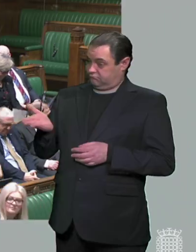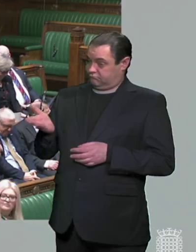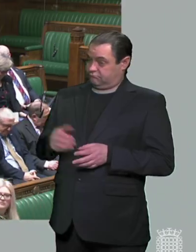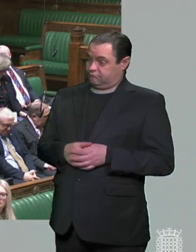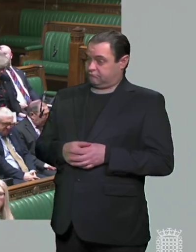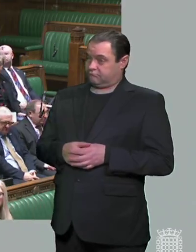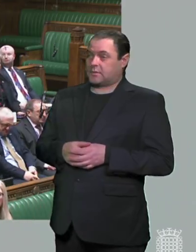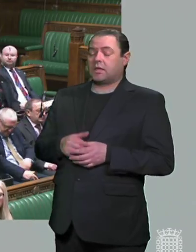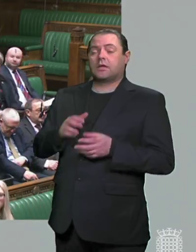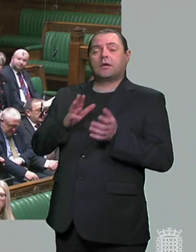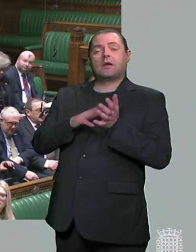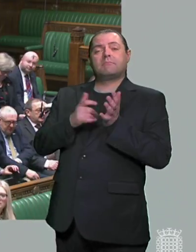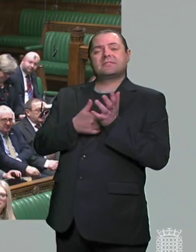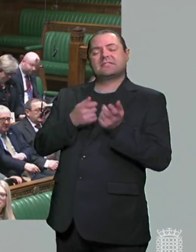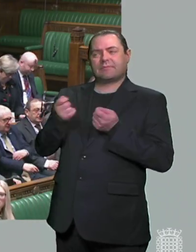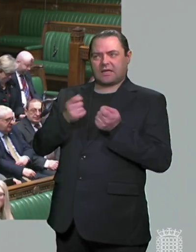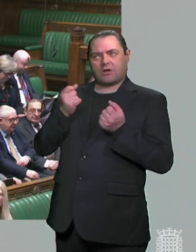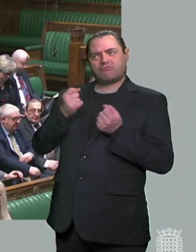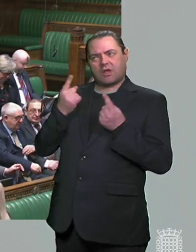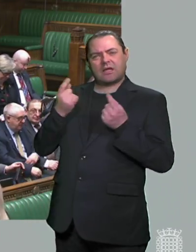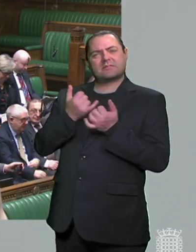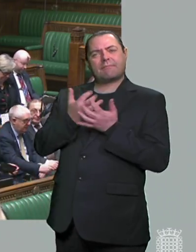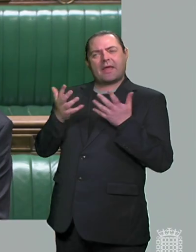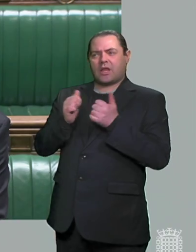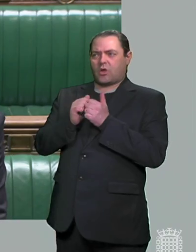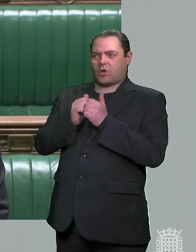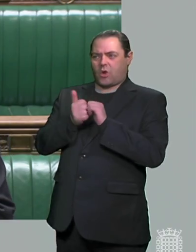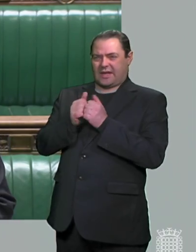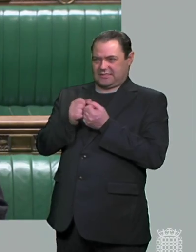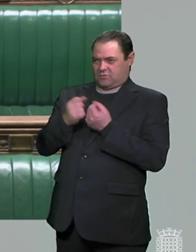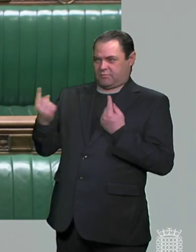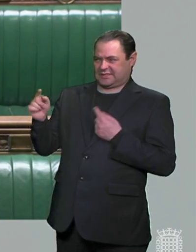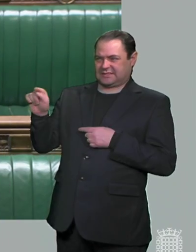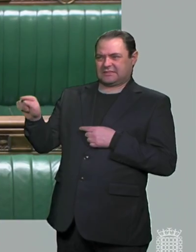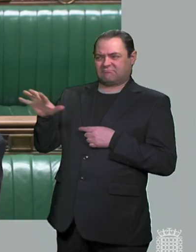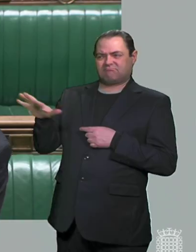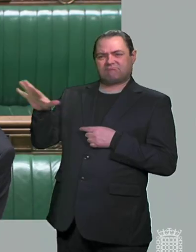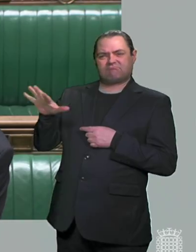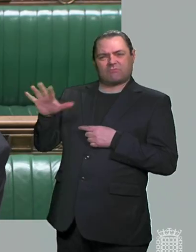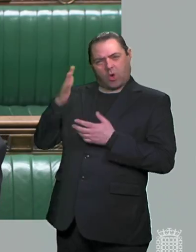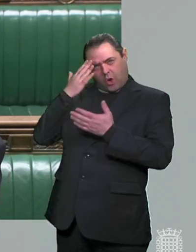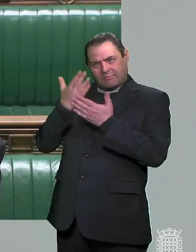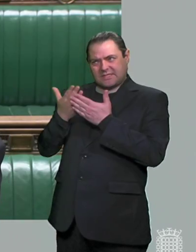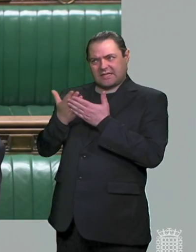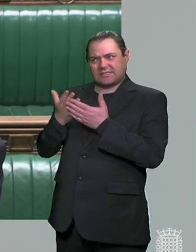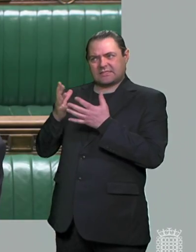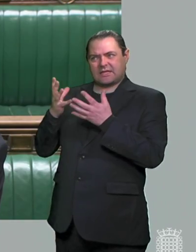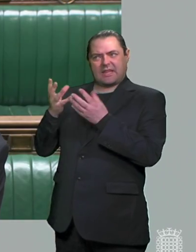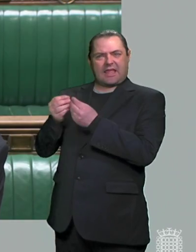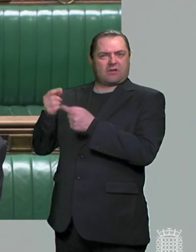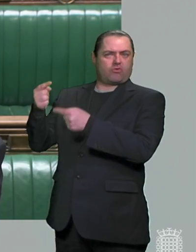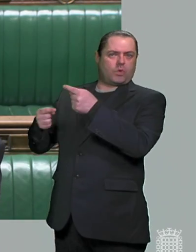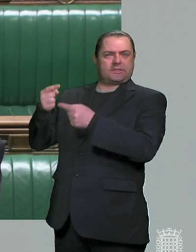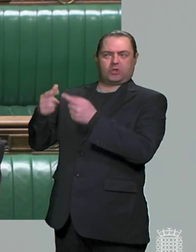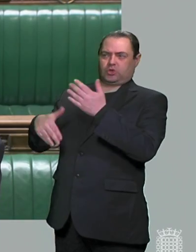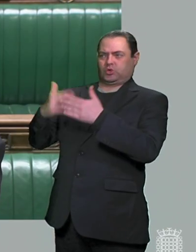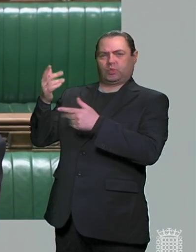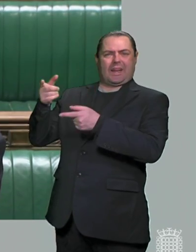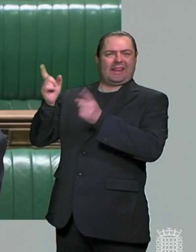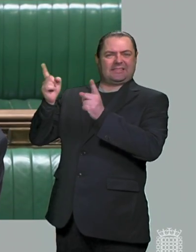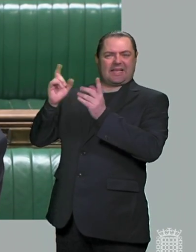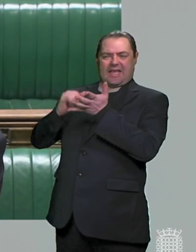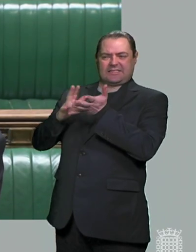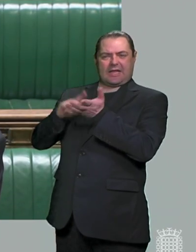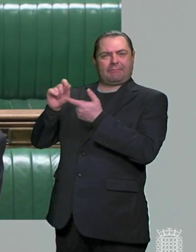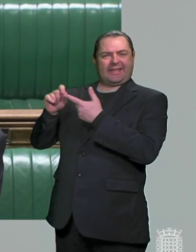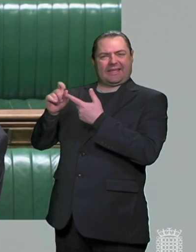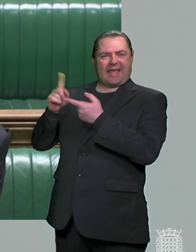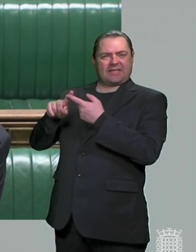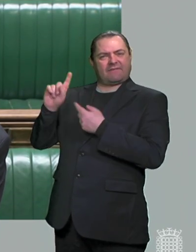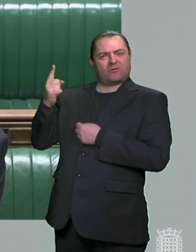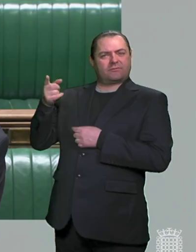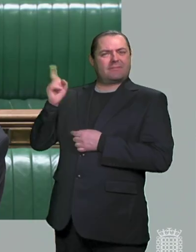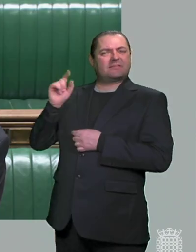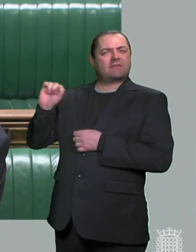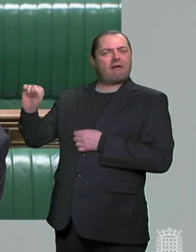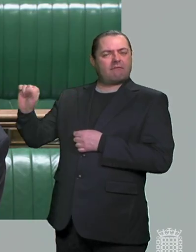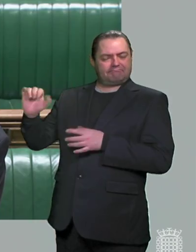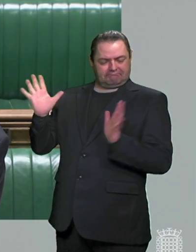I realise that many colleagues on the Benches diagonally opposite are somewhat preoccupied with the contest to become the leader of the Scottish National party and Scotland’s First Minister.